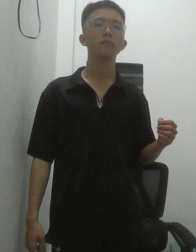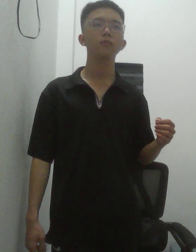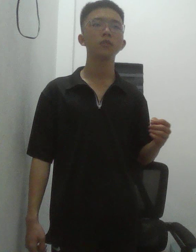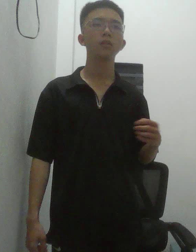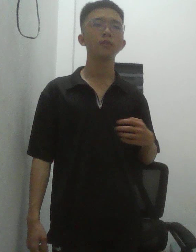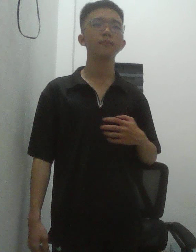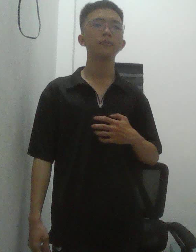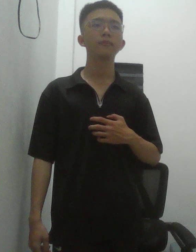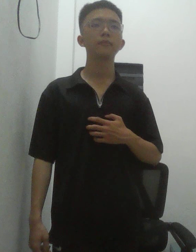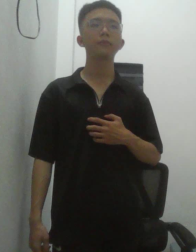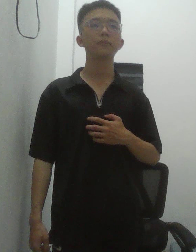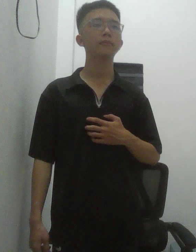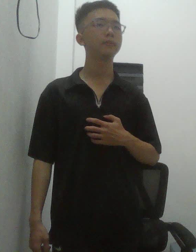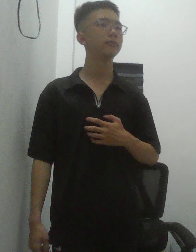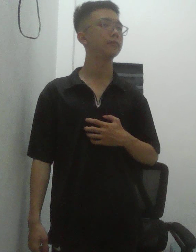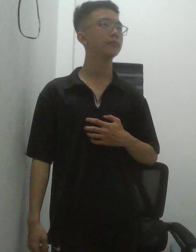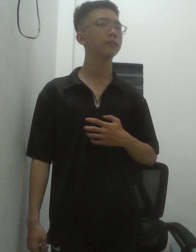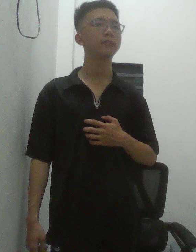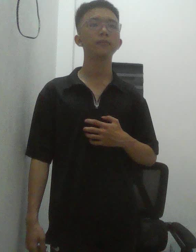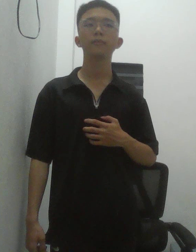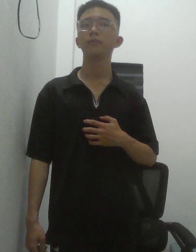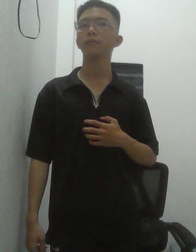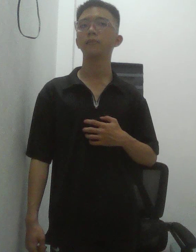khong thich